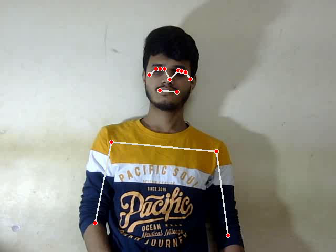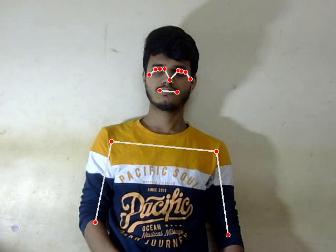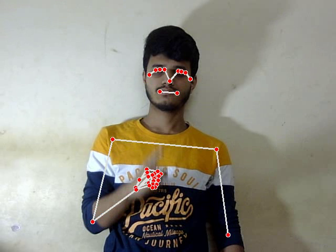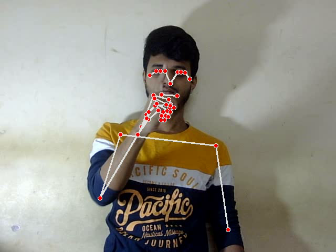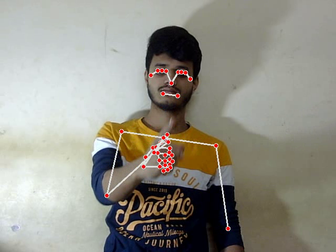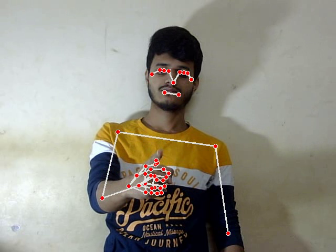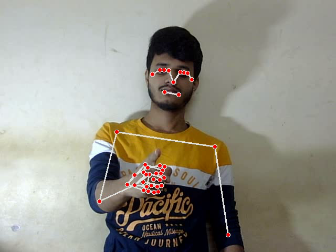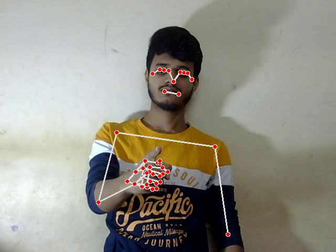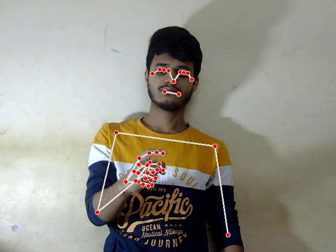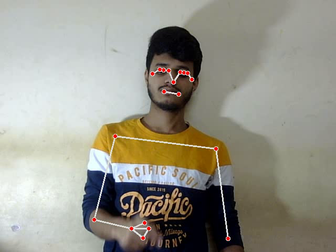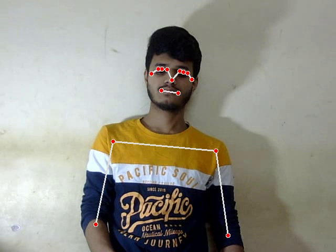you